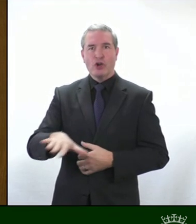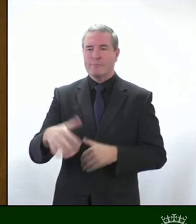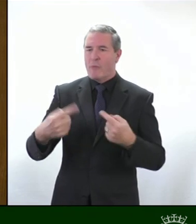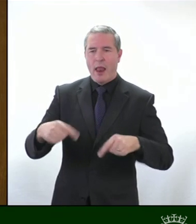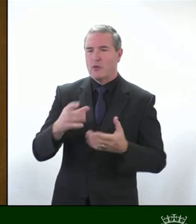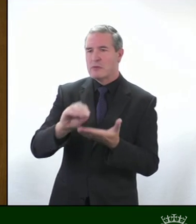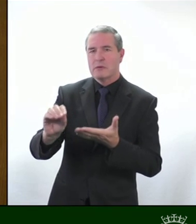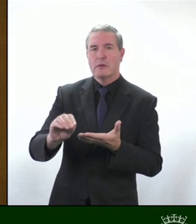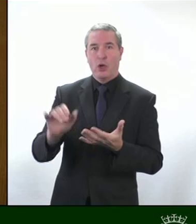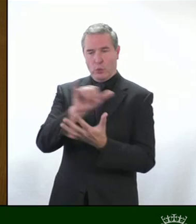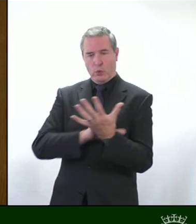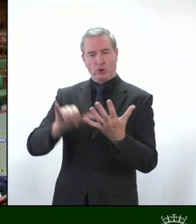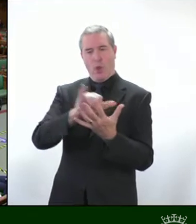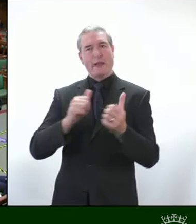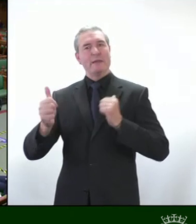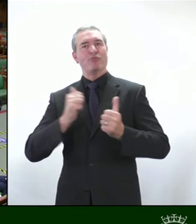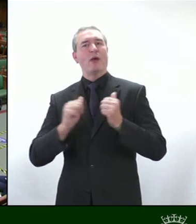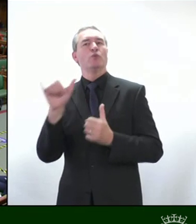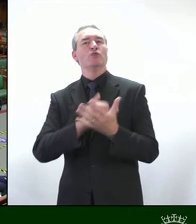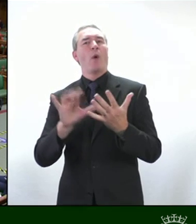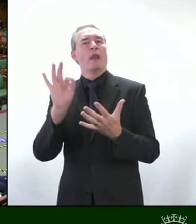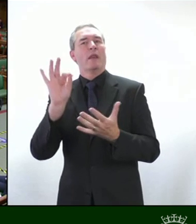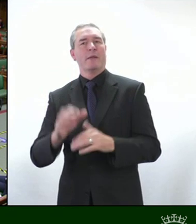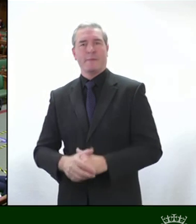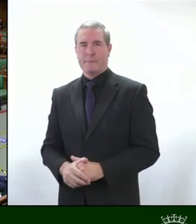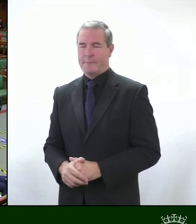Which one of these achievements is he most proud of?